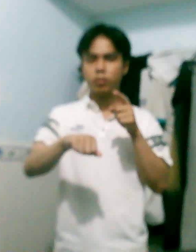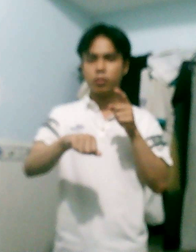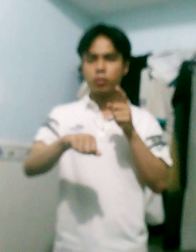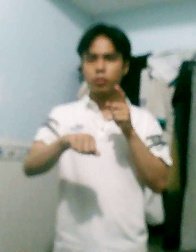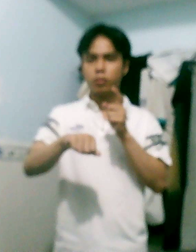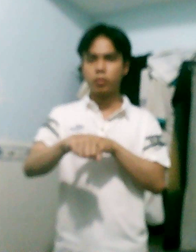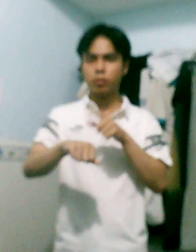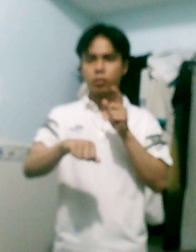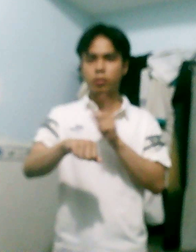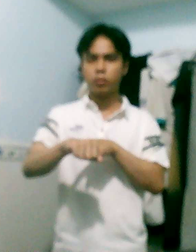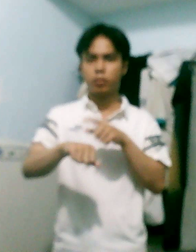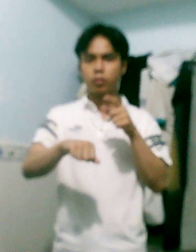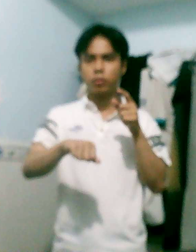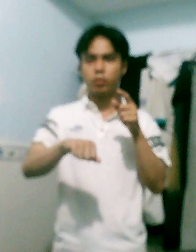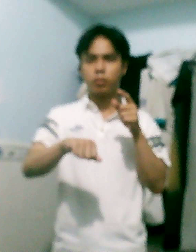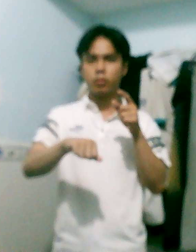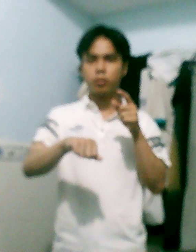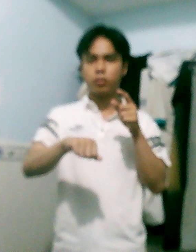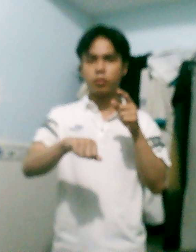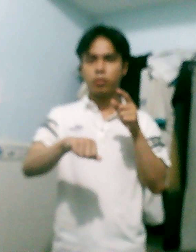gio